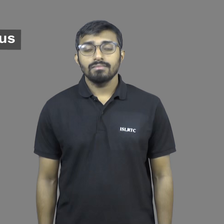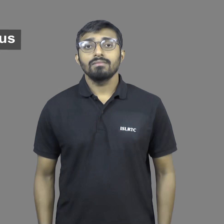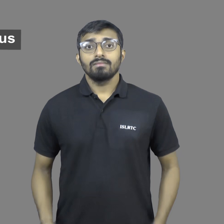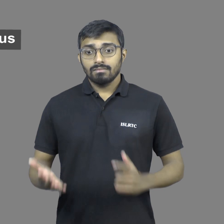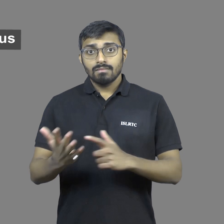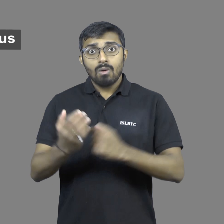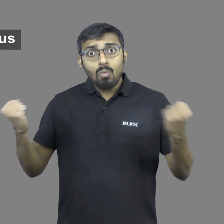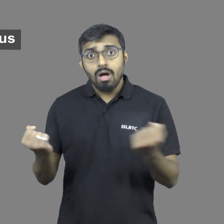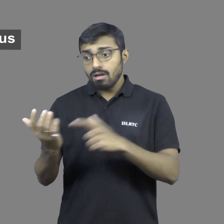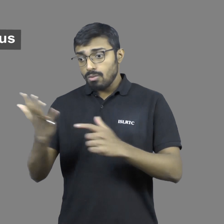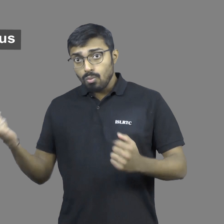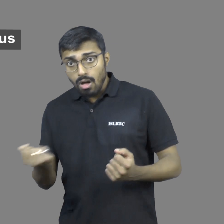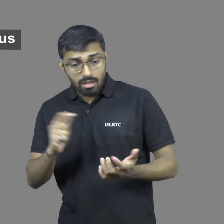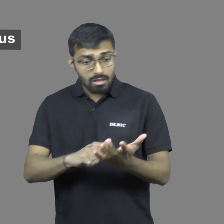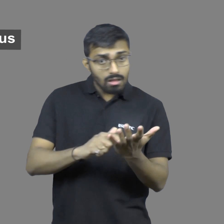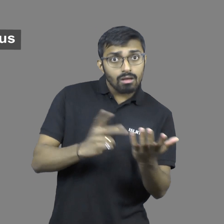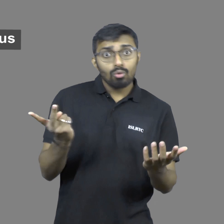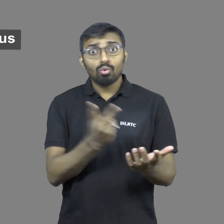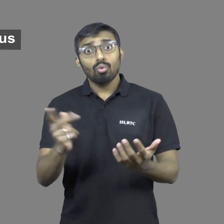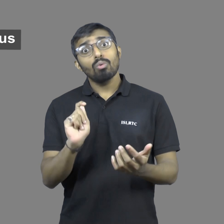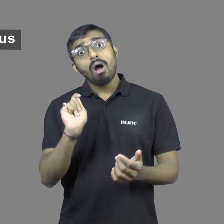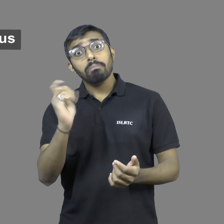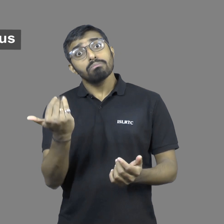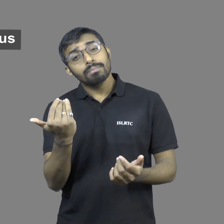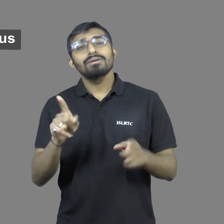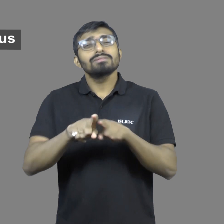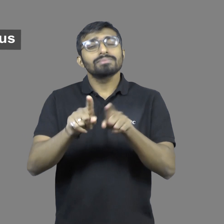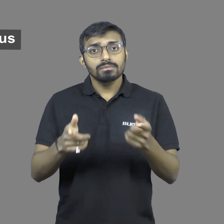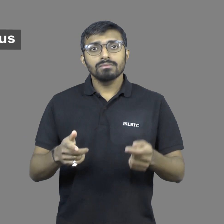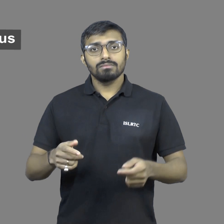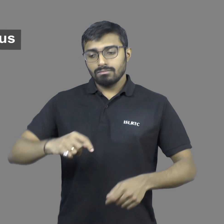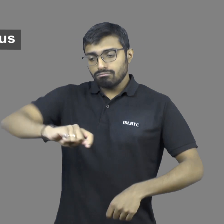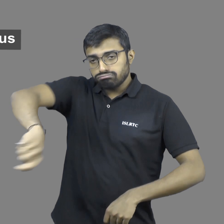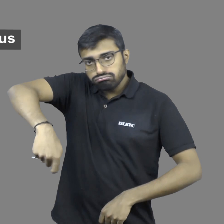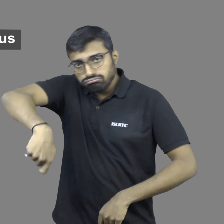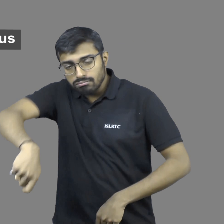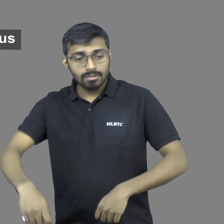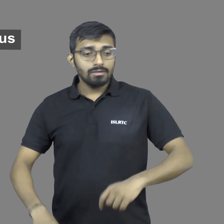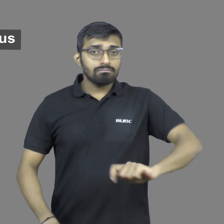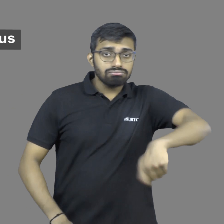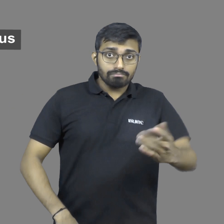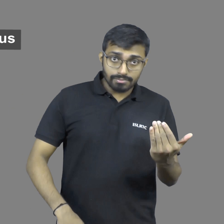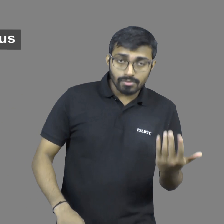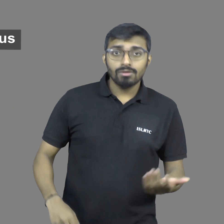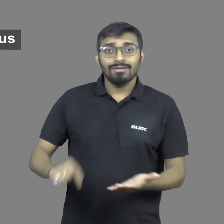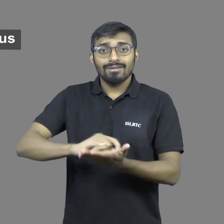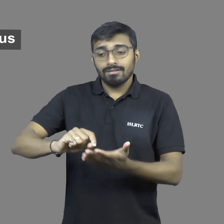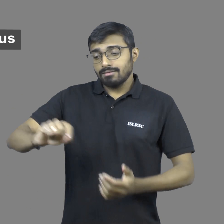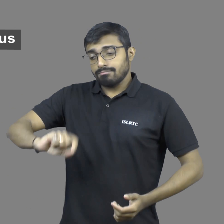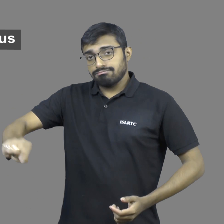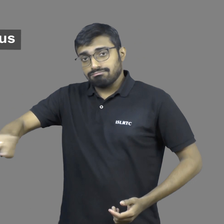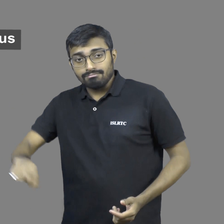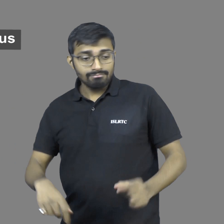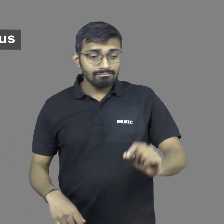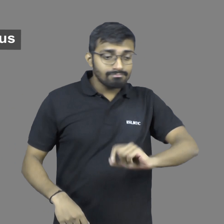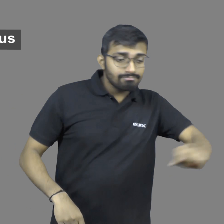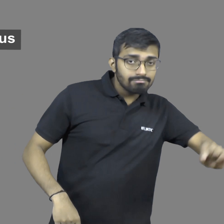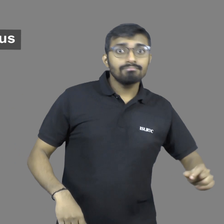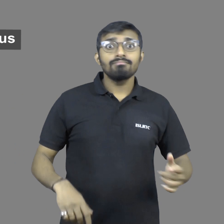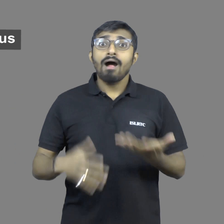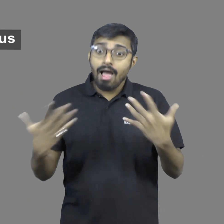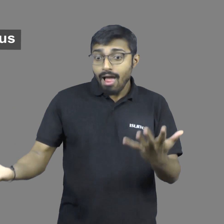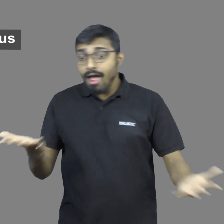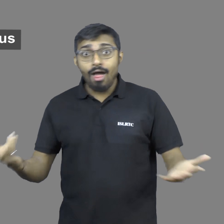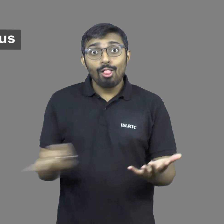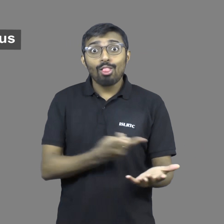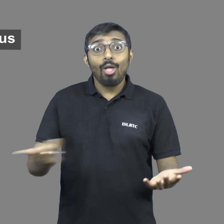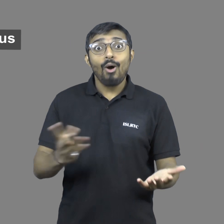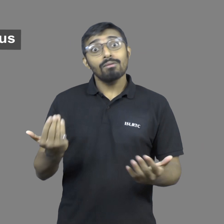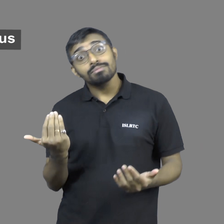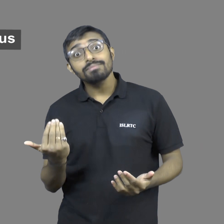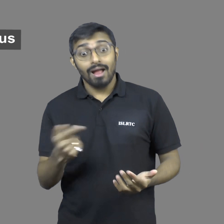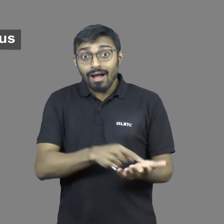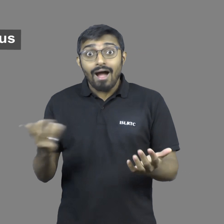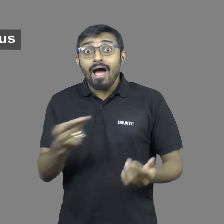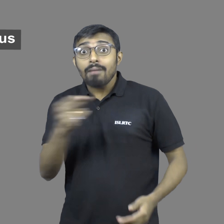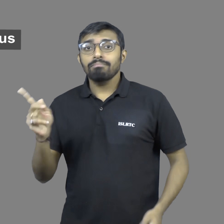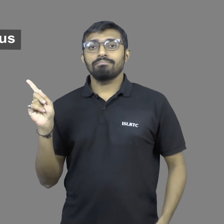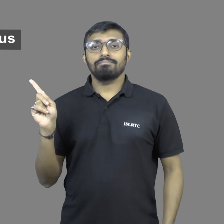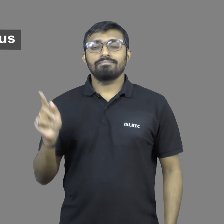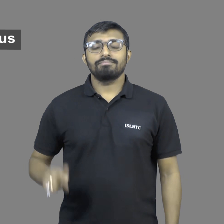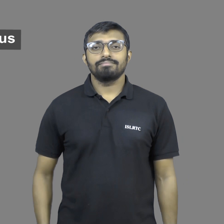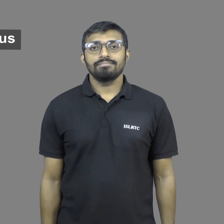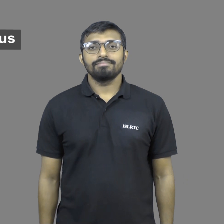Ambidextrous